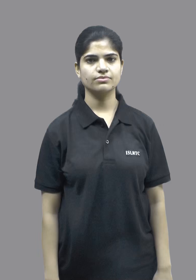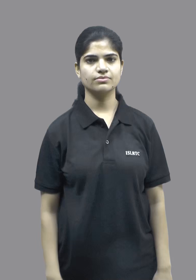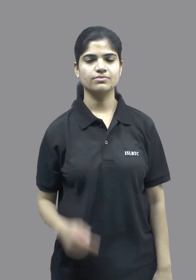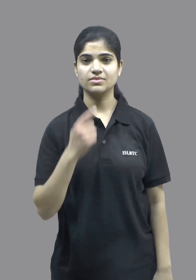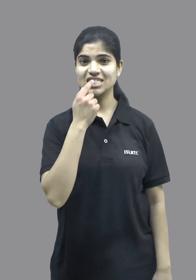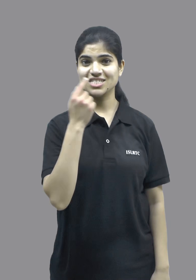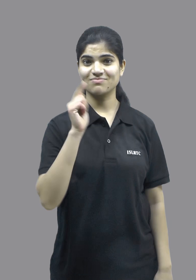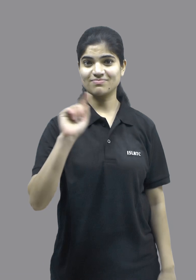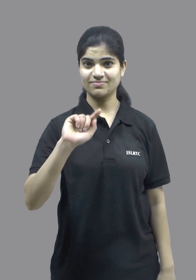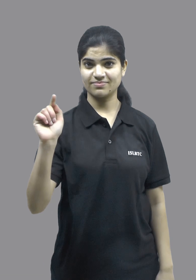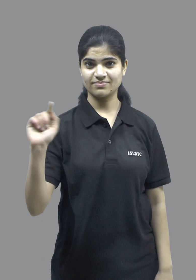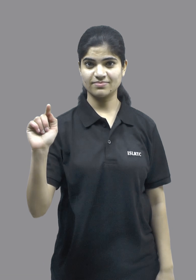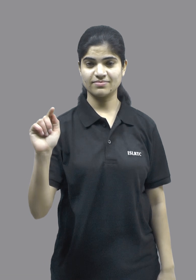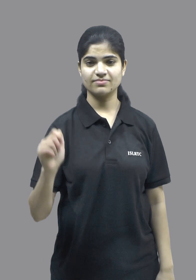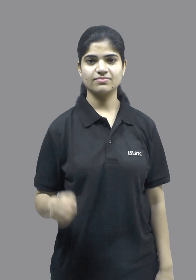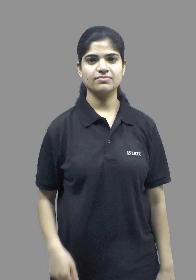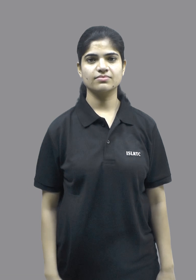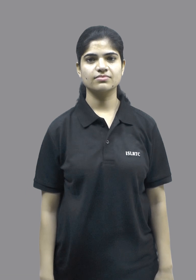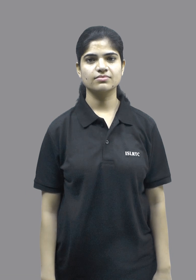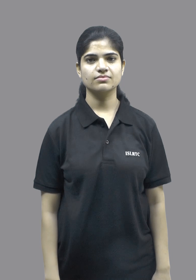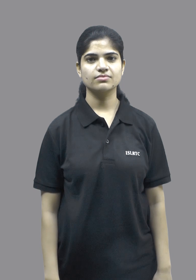Chalk